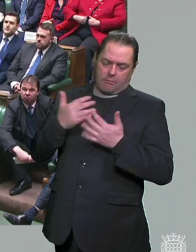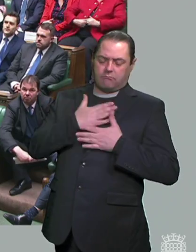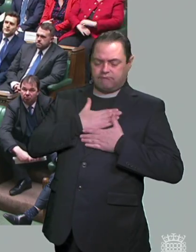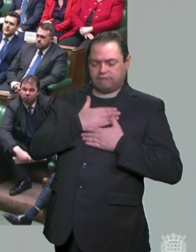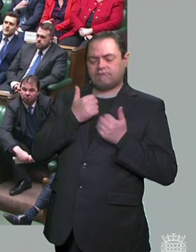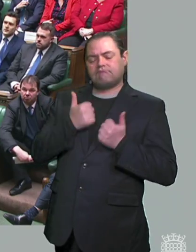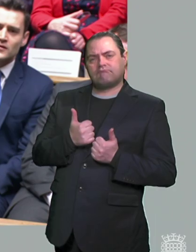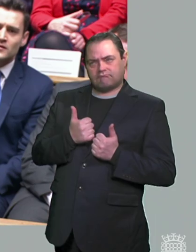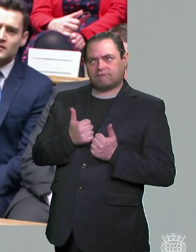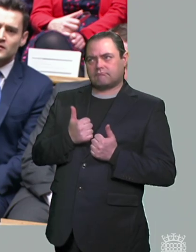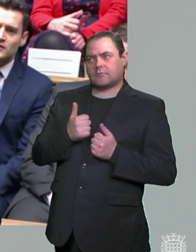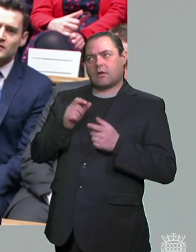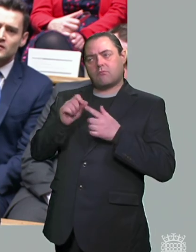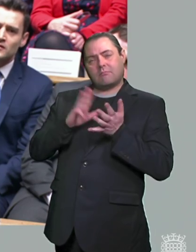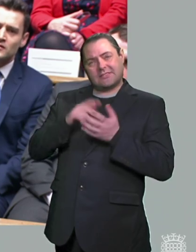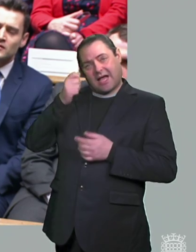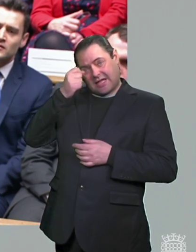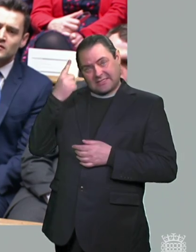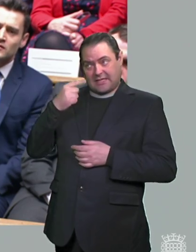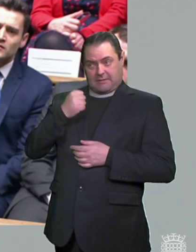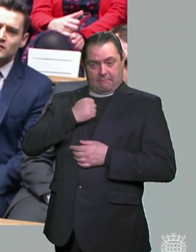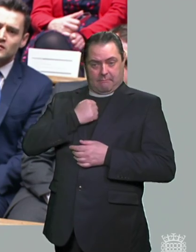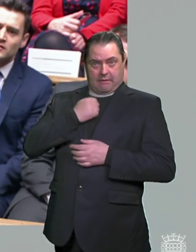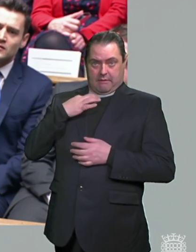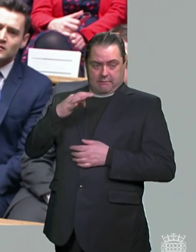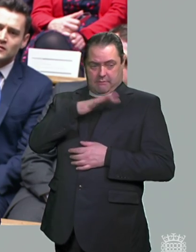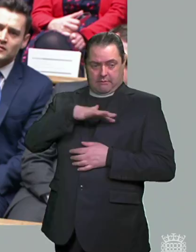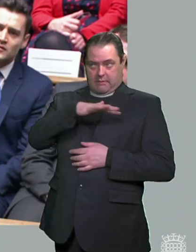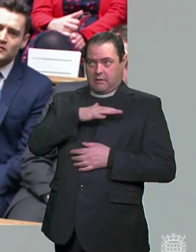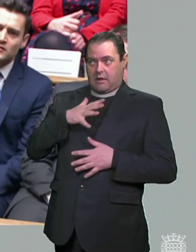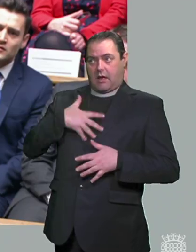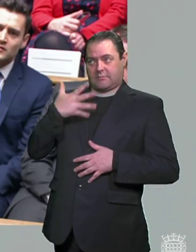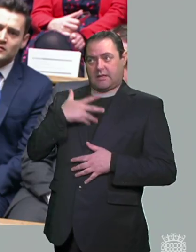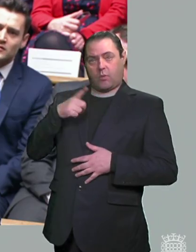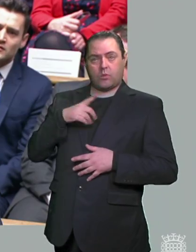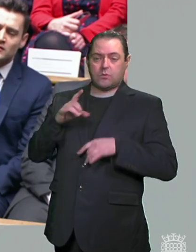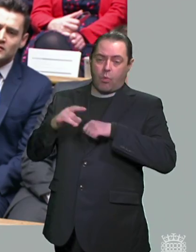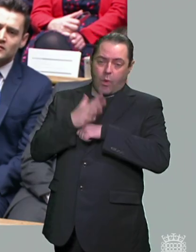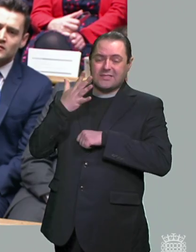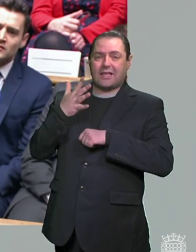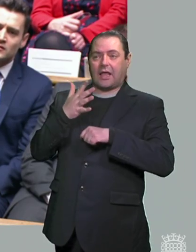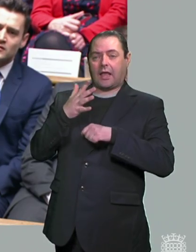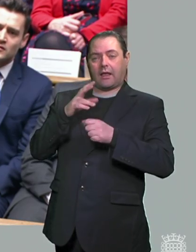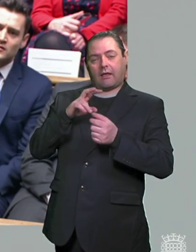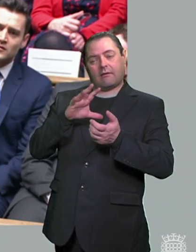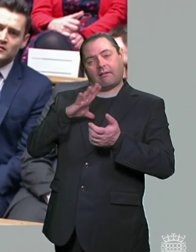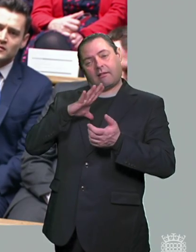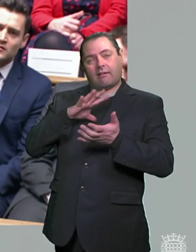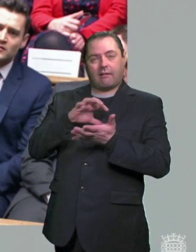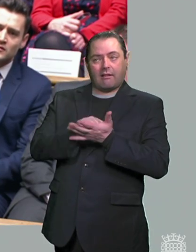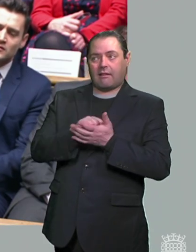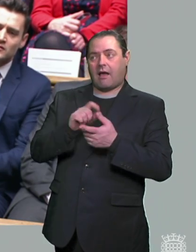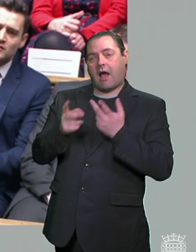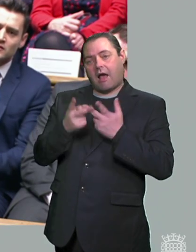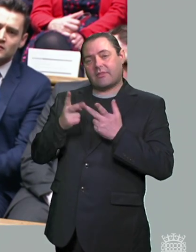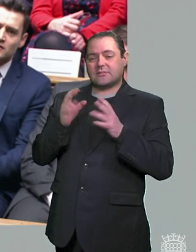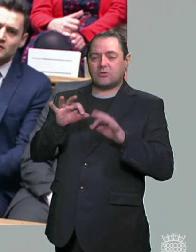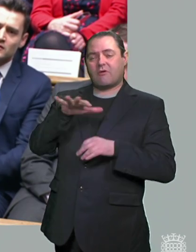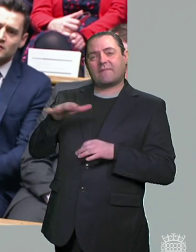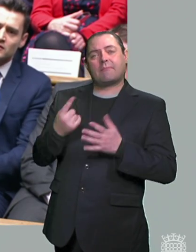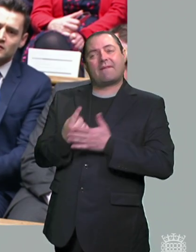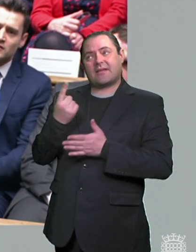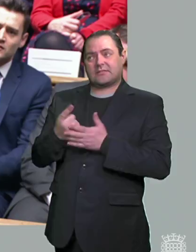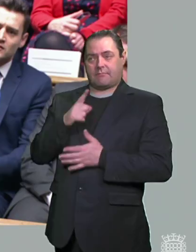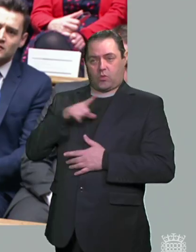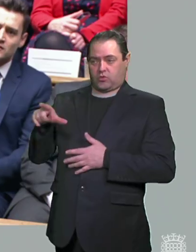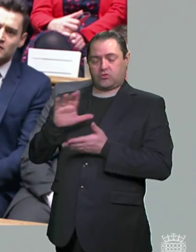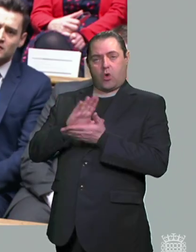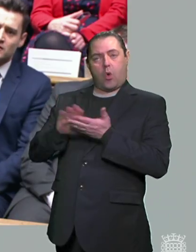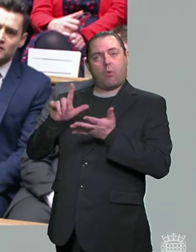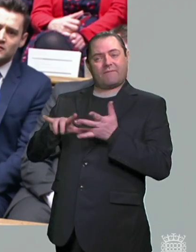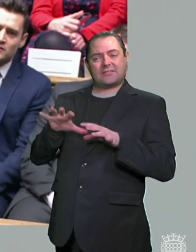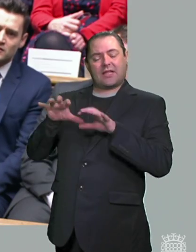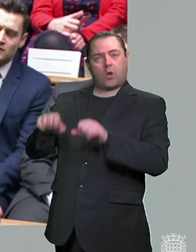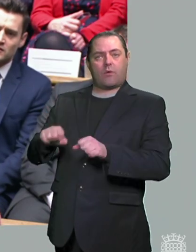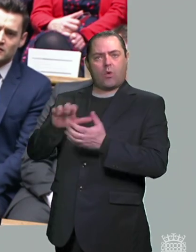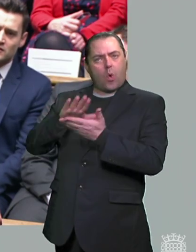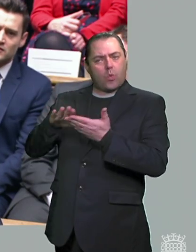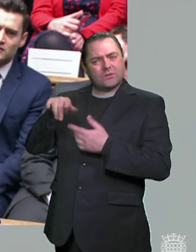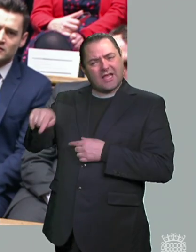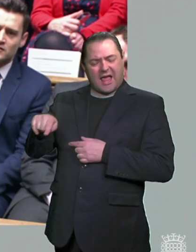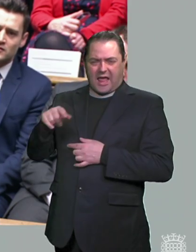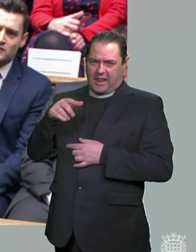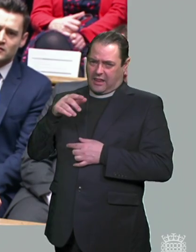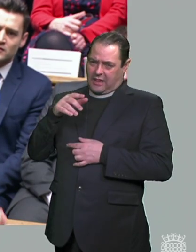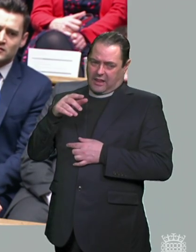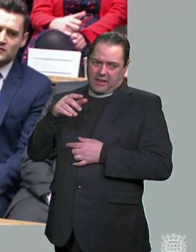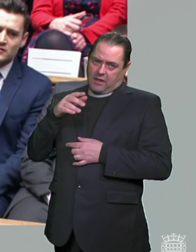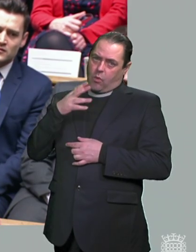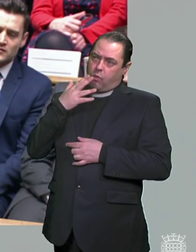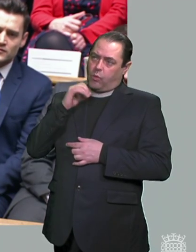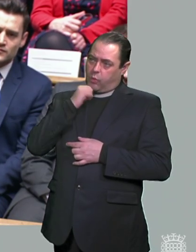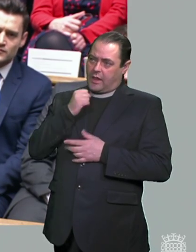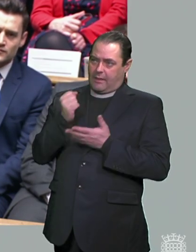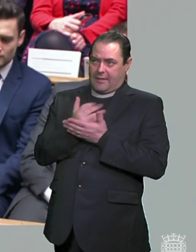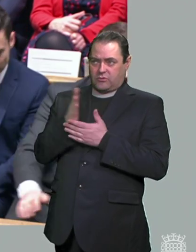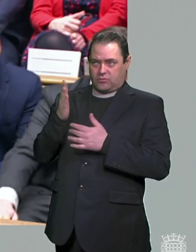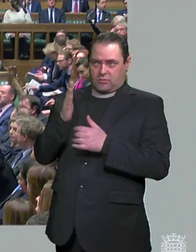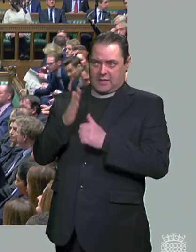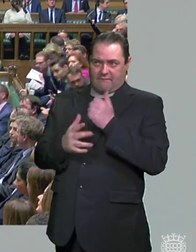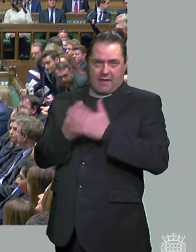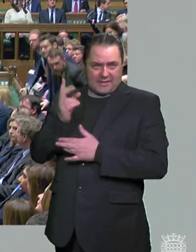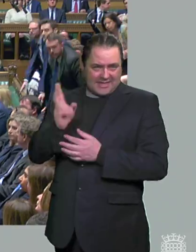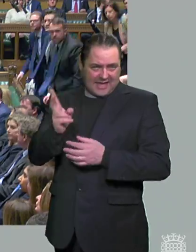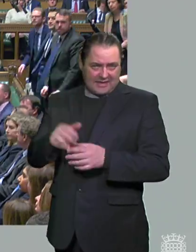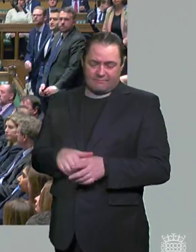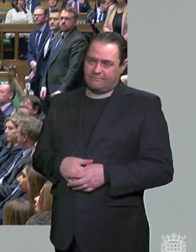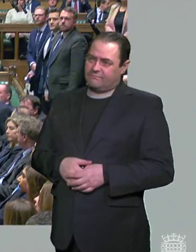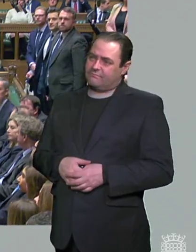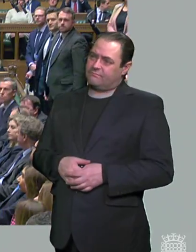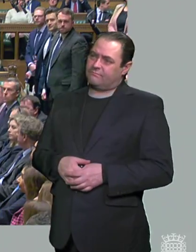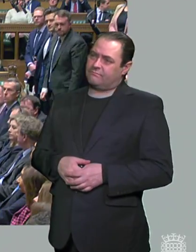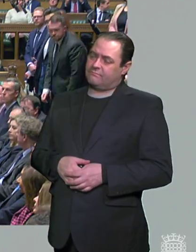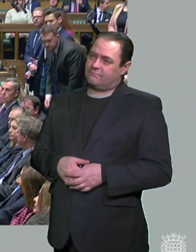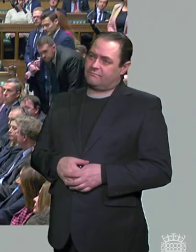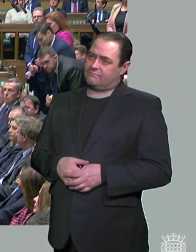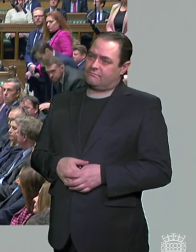Does the Prime Minister understand, though, how upset my constituents are to have had bookings for weddings and other special family events cancelled when the Home Office took over a much-loved hotel, and will he redouble his efforts to put an end to that practice?